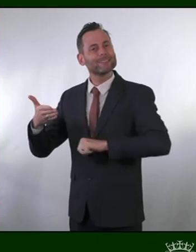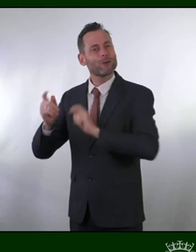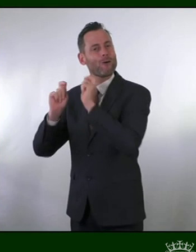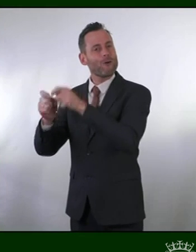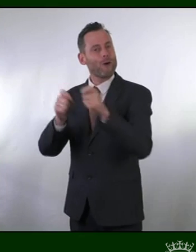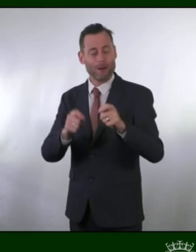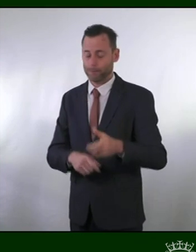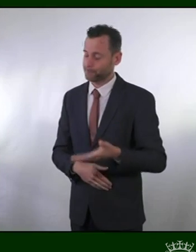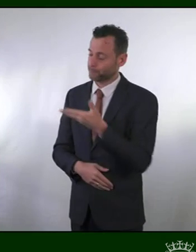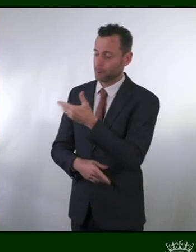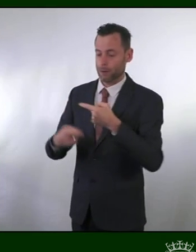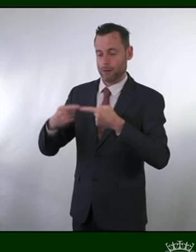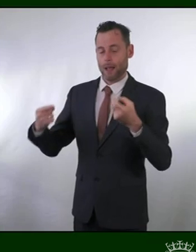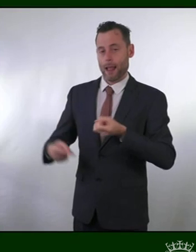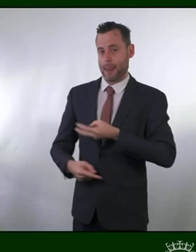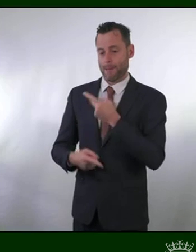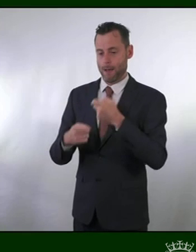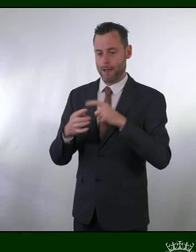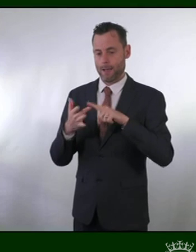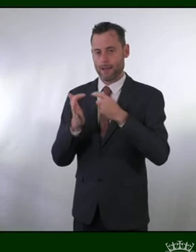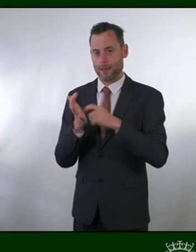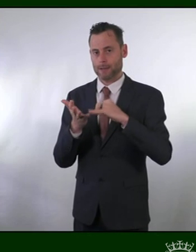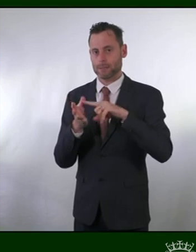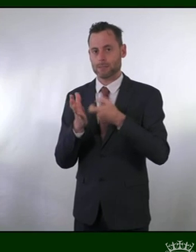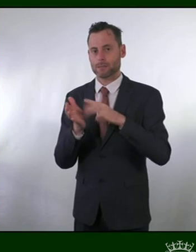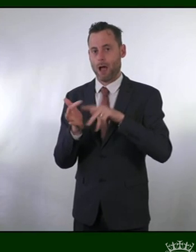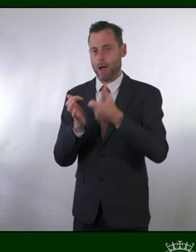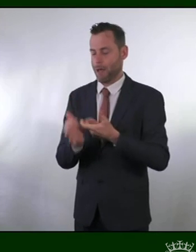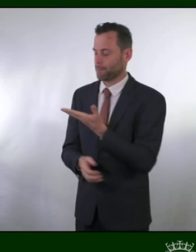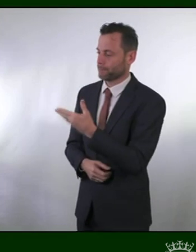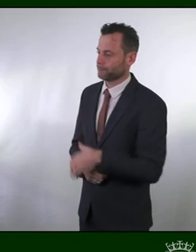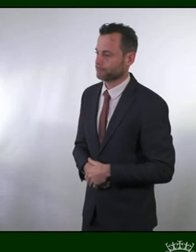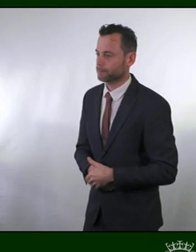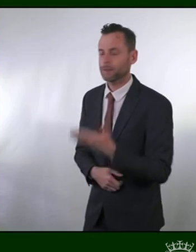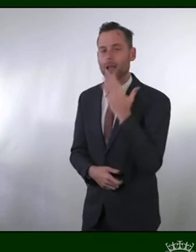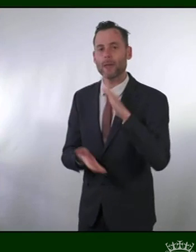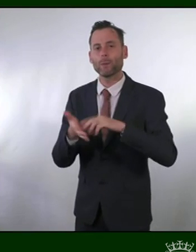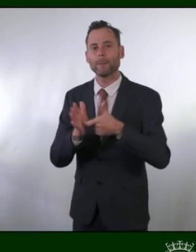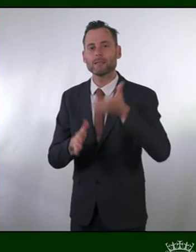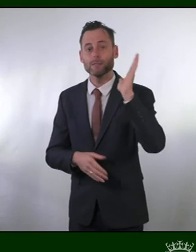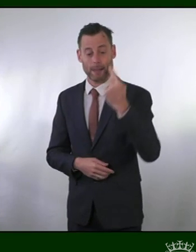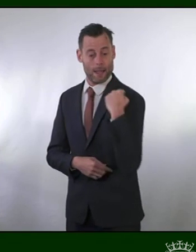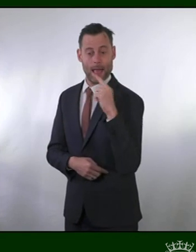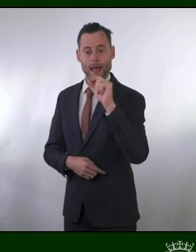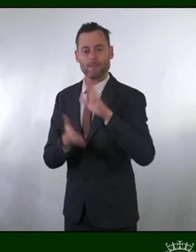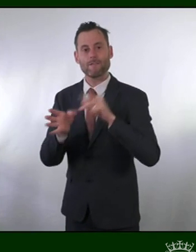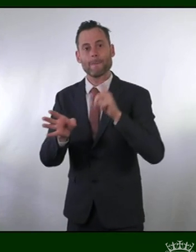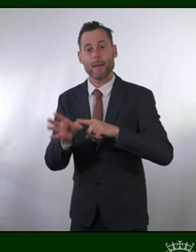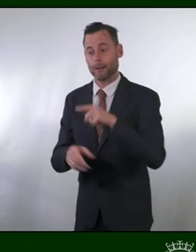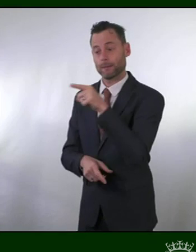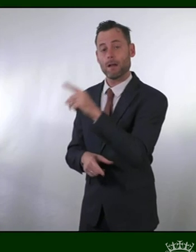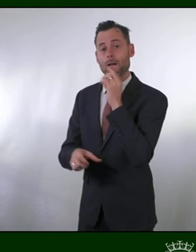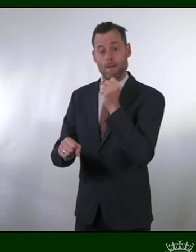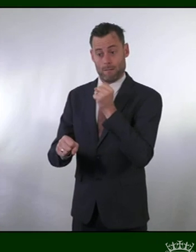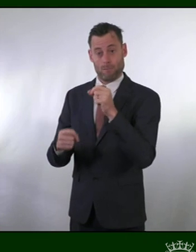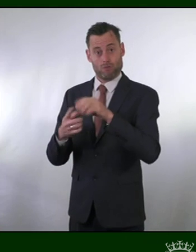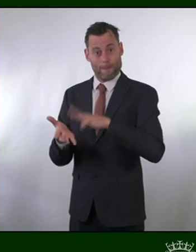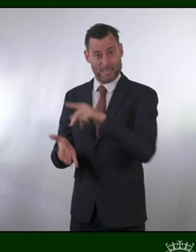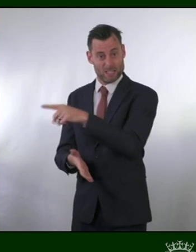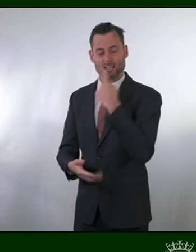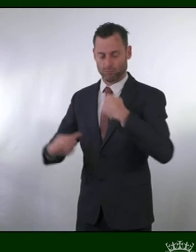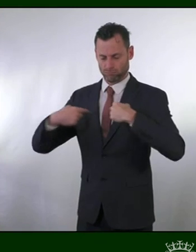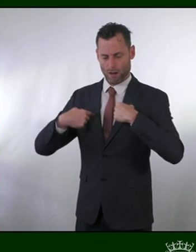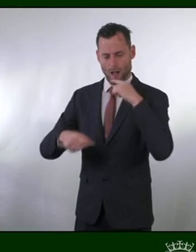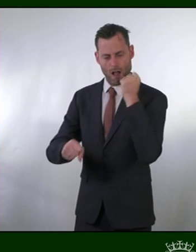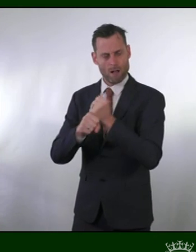On 11 May, the Prime Minister said that the Government’s covid strategy